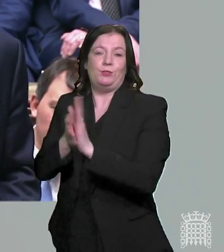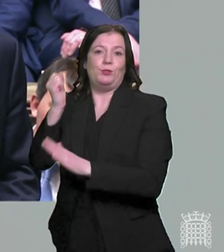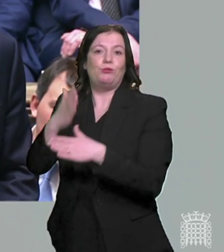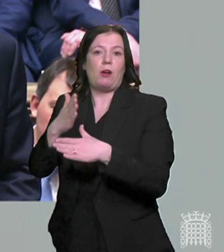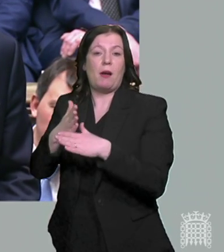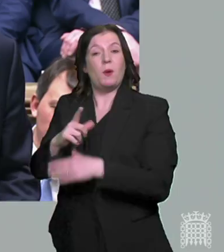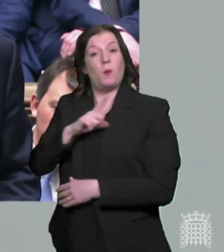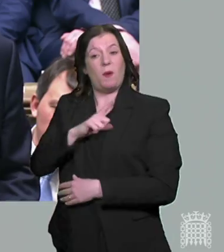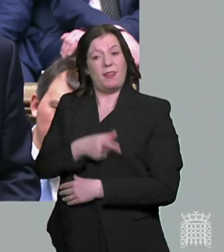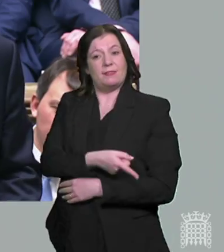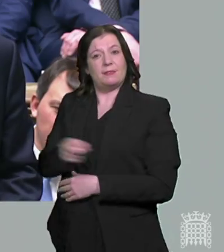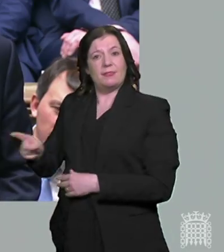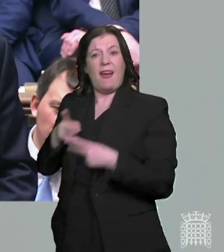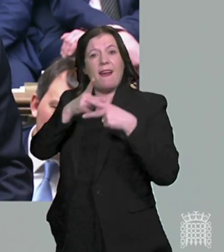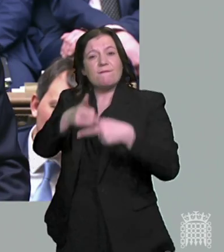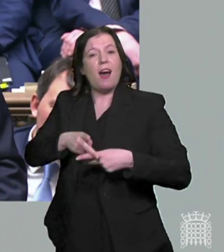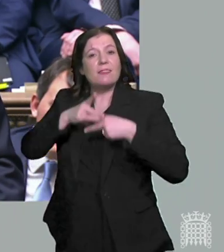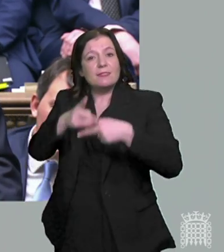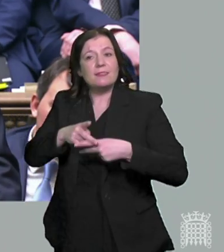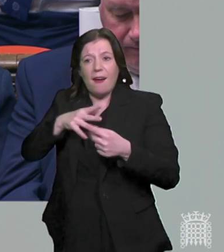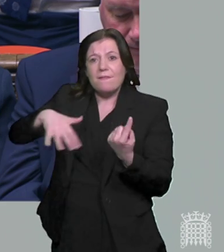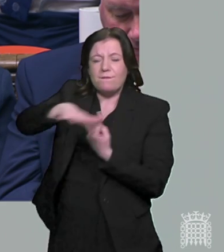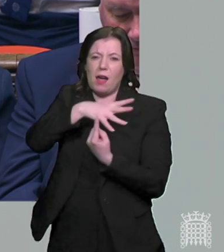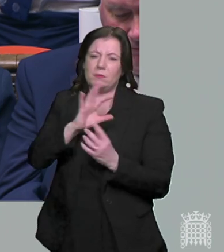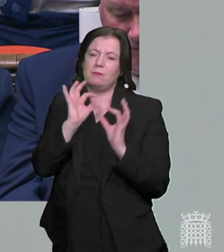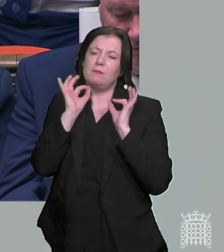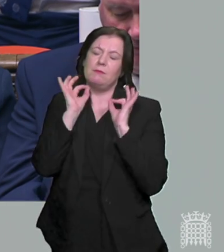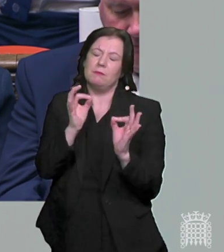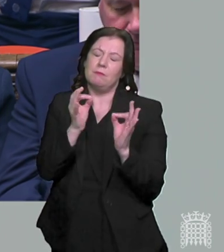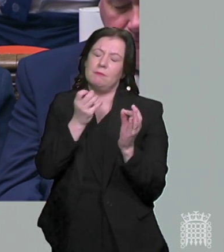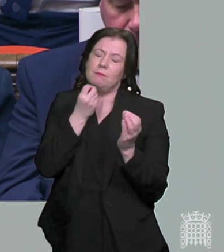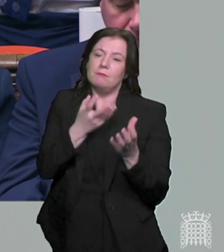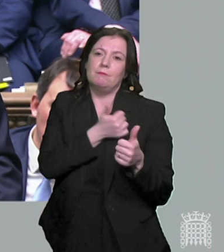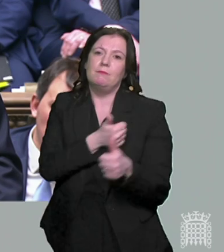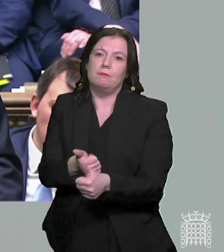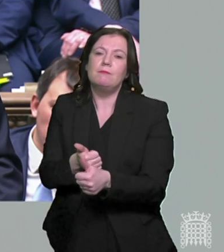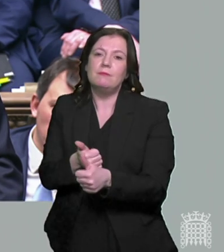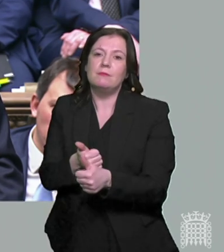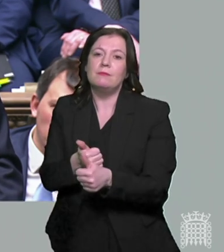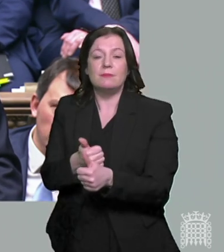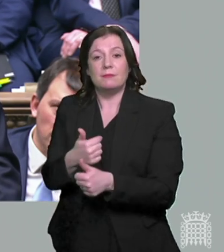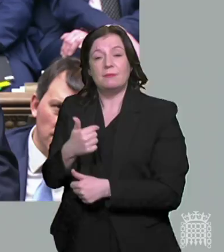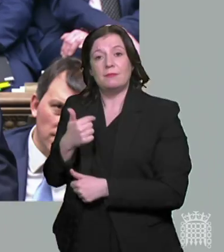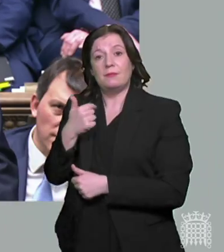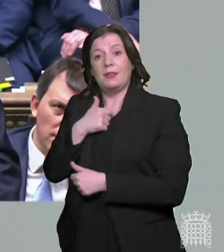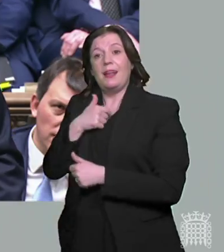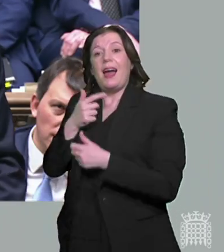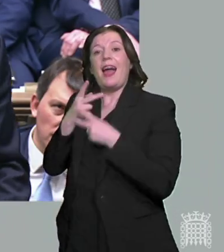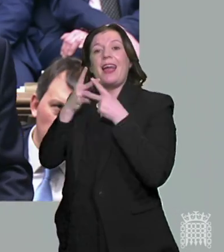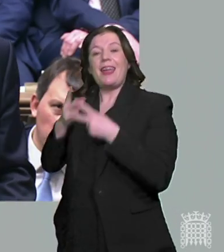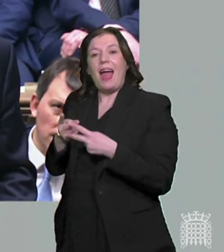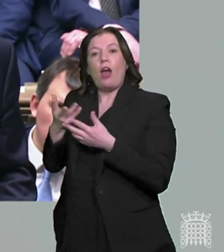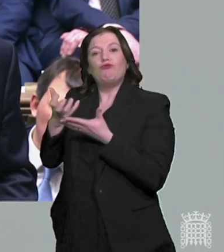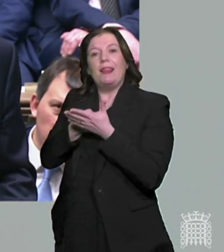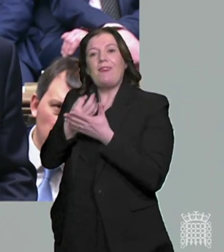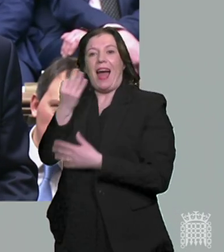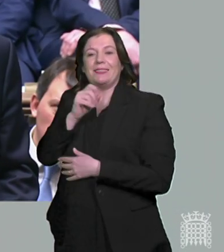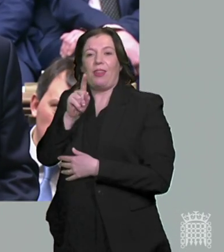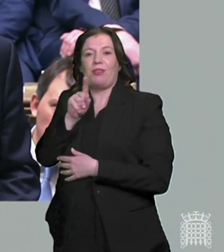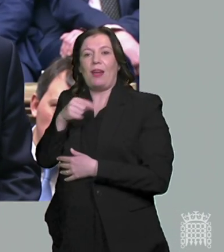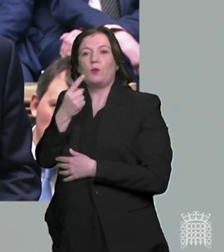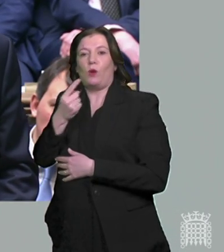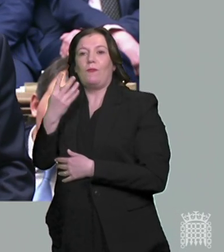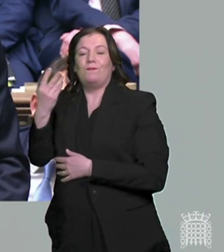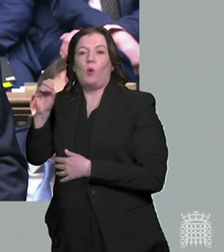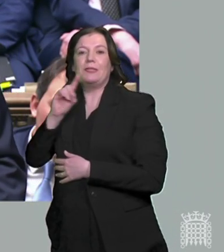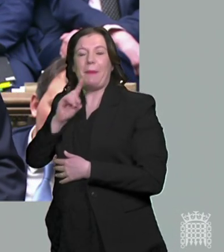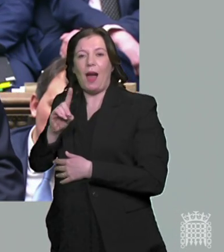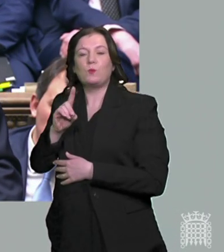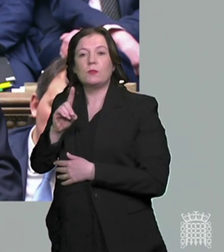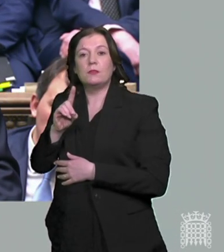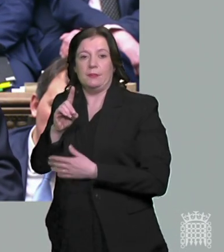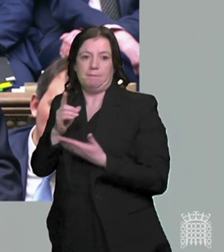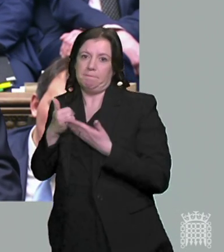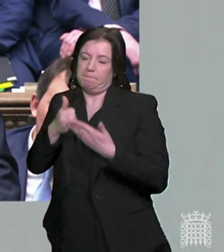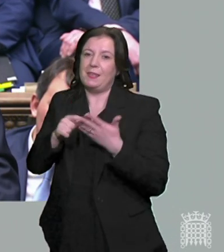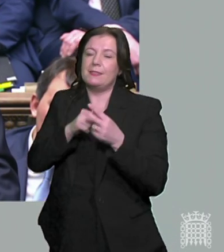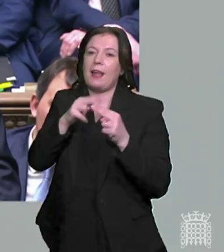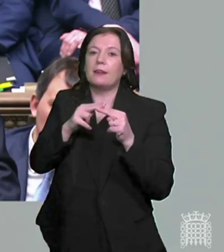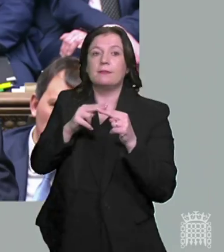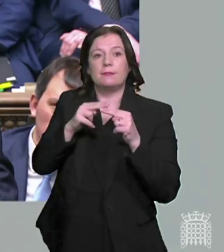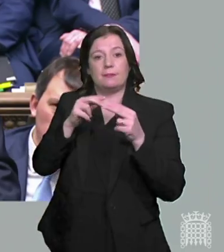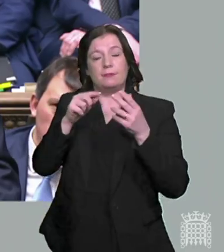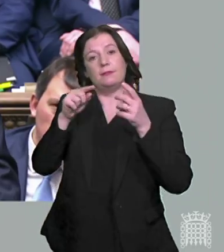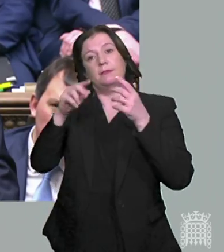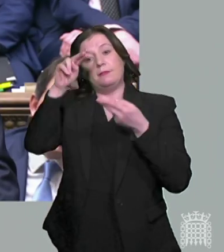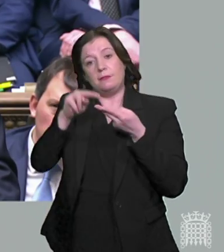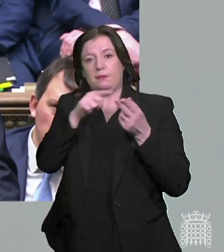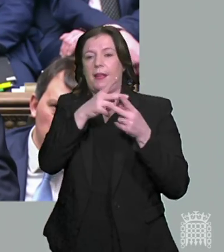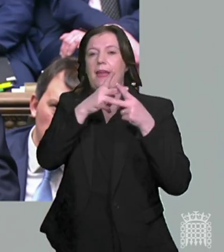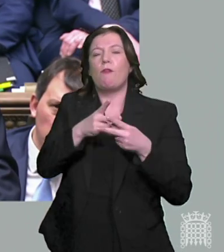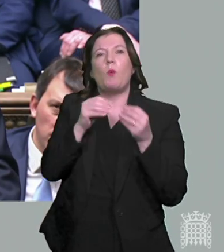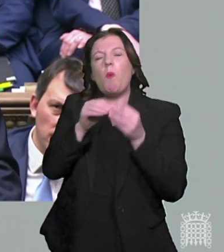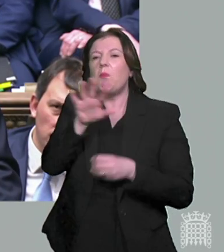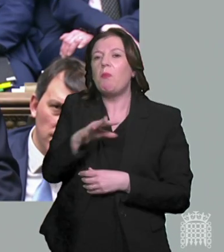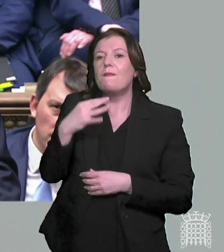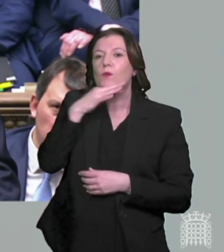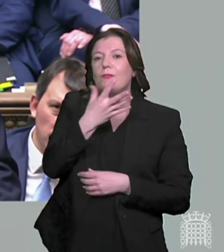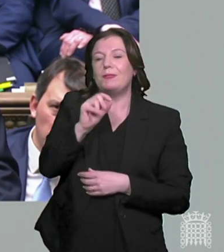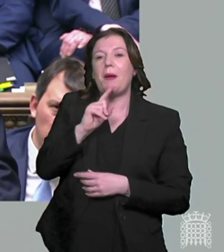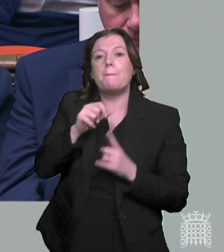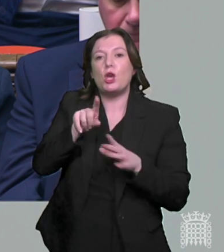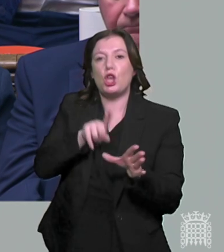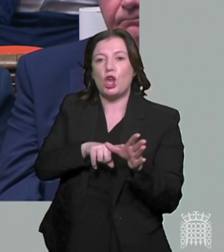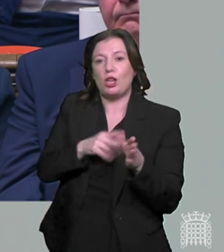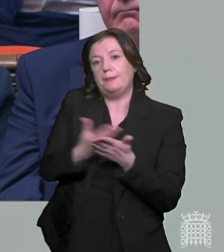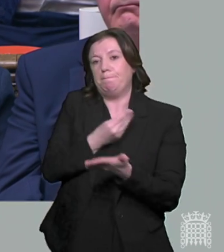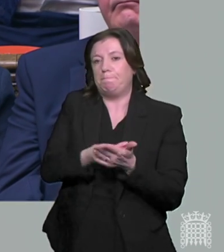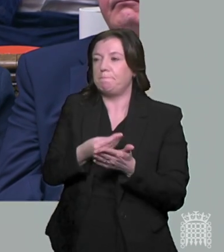Often, they depend on foster families, who do a brilliant job, so today I am nearly doubling the qualifying care relief threshold to £18,140 which will give a tax cut to a qualifying carer worth an average of £450 a year.